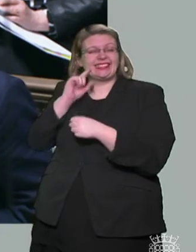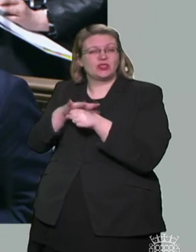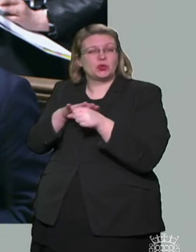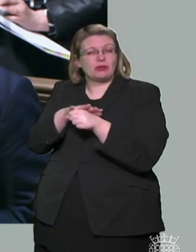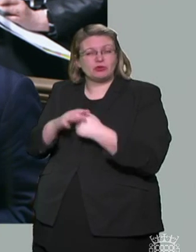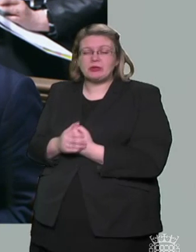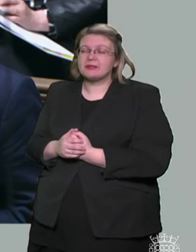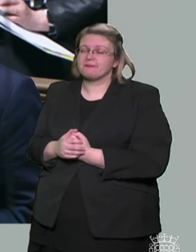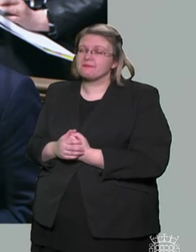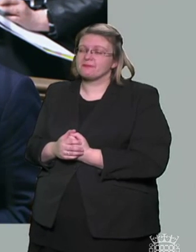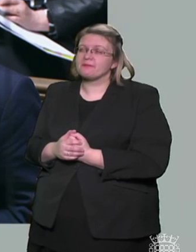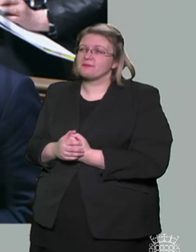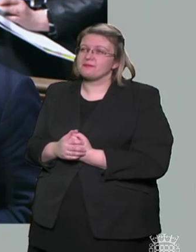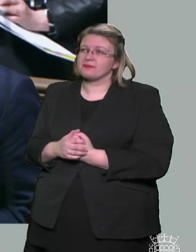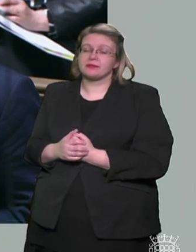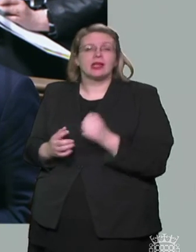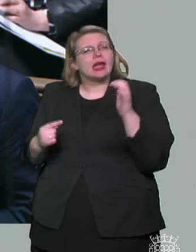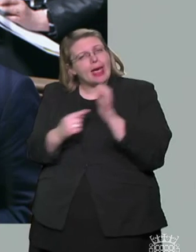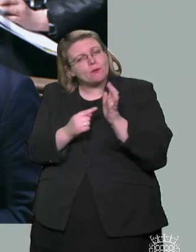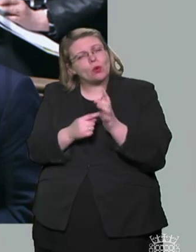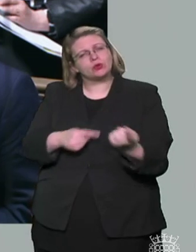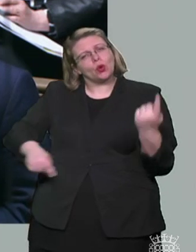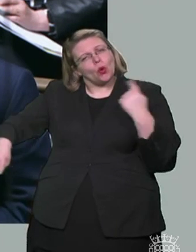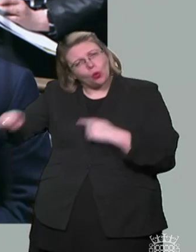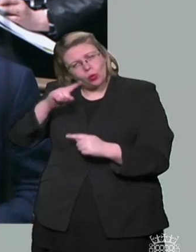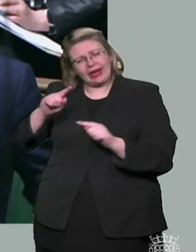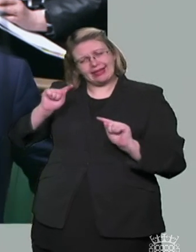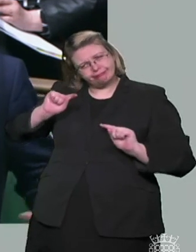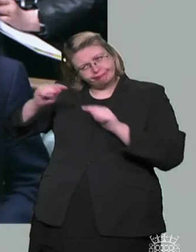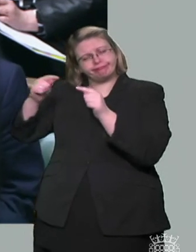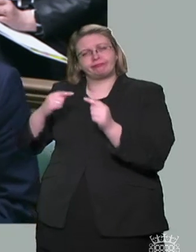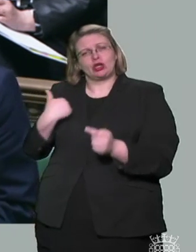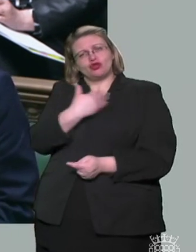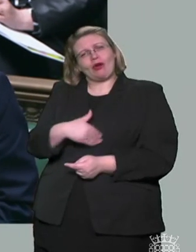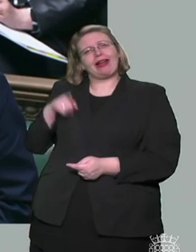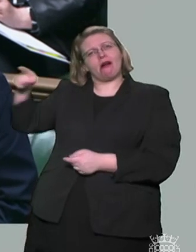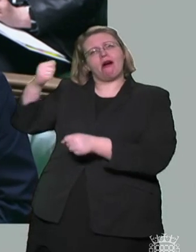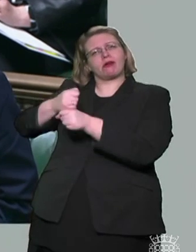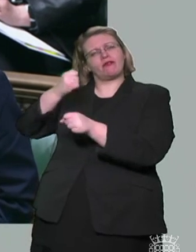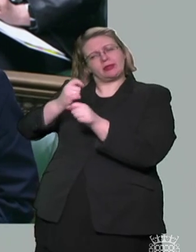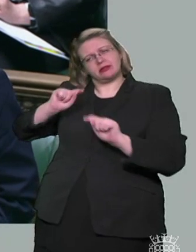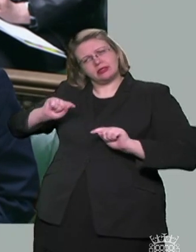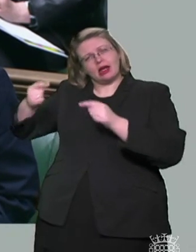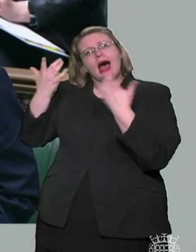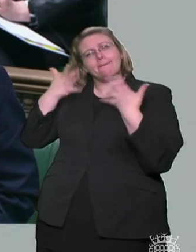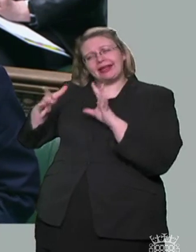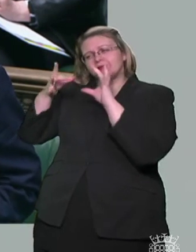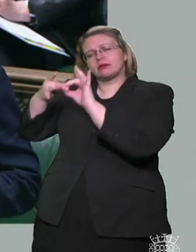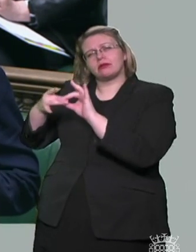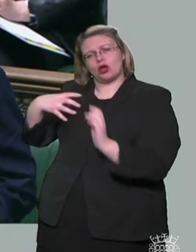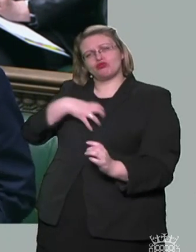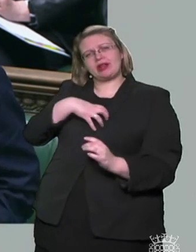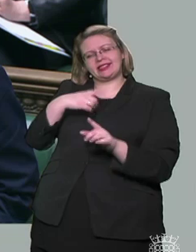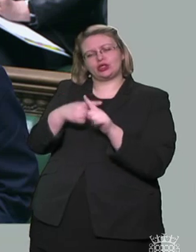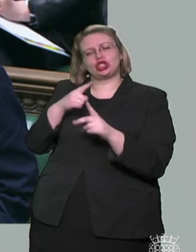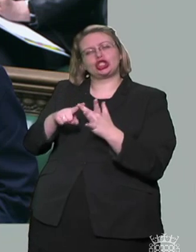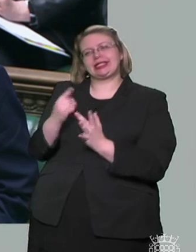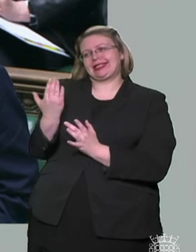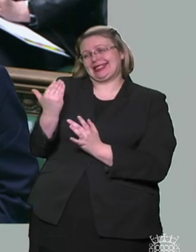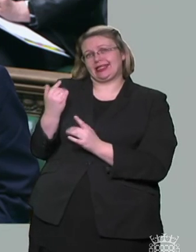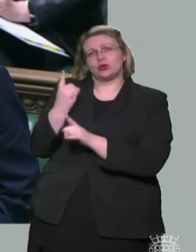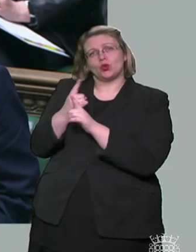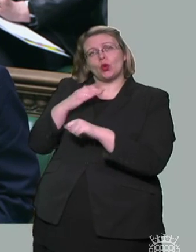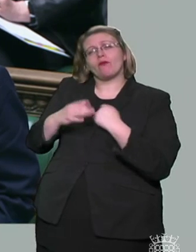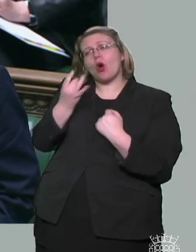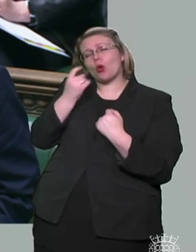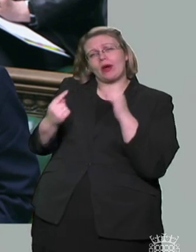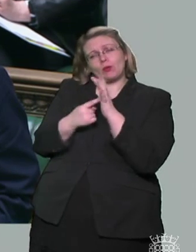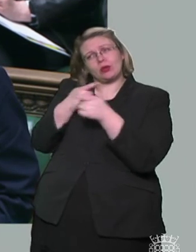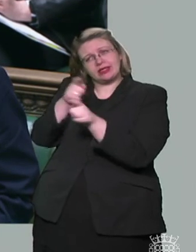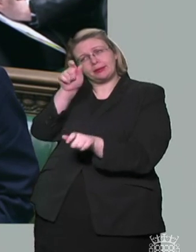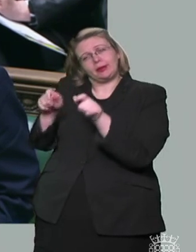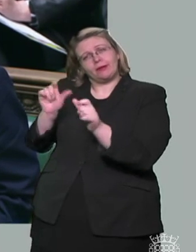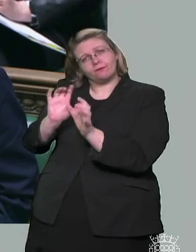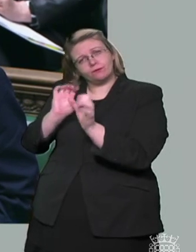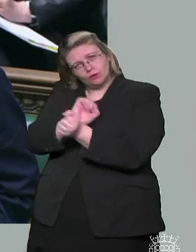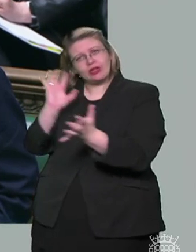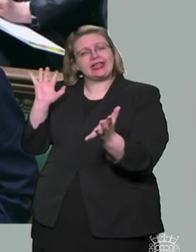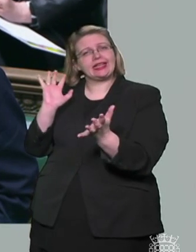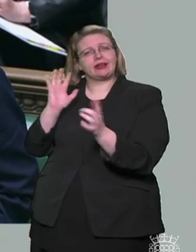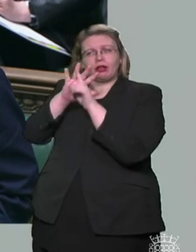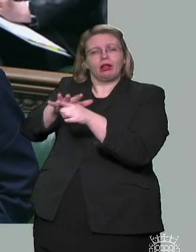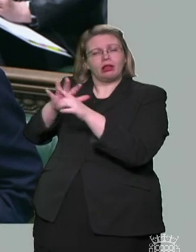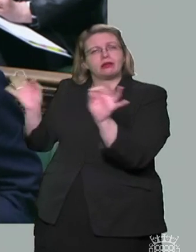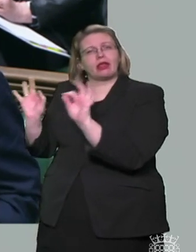It is vital that we all continue to make our points to the Chinese, as I did in my conversation with President Xi the other day, about freedom in Hong Kong and the treatment of the Uyghurs.